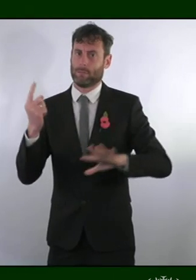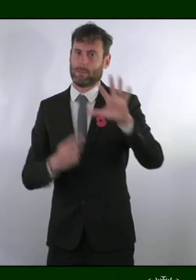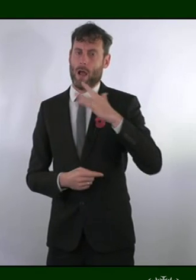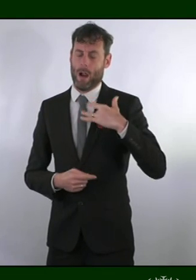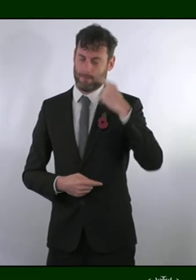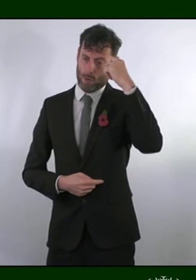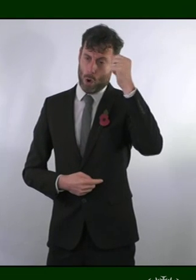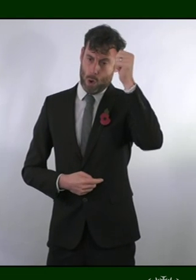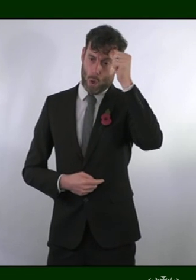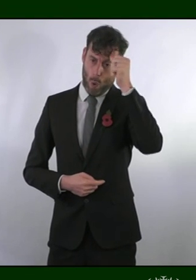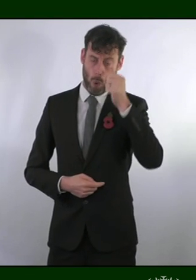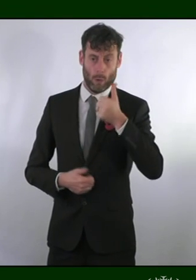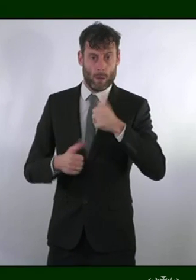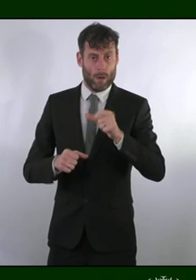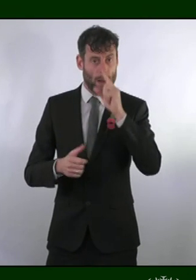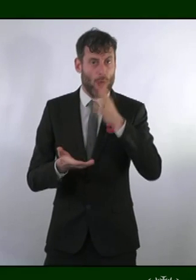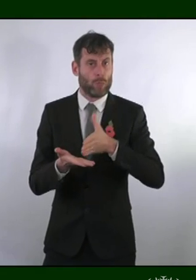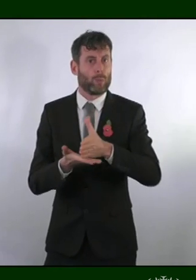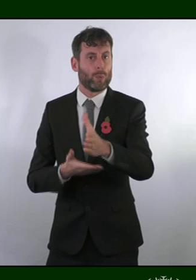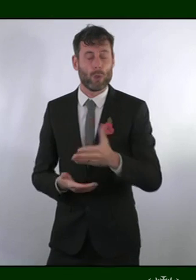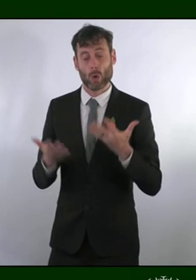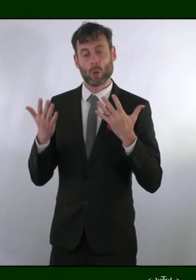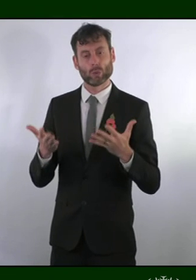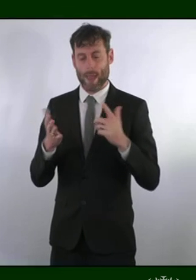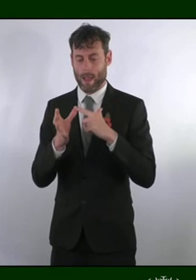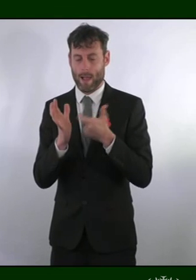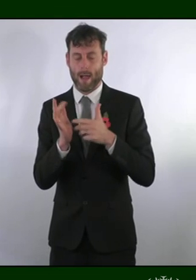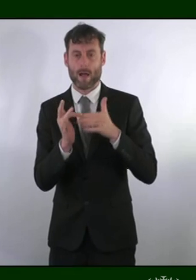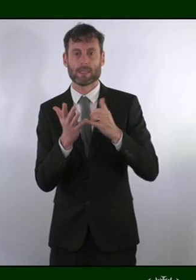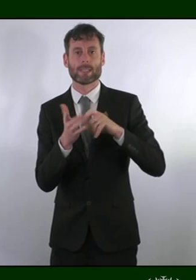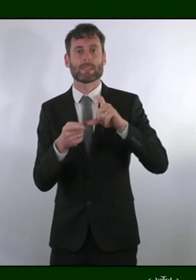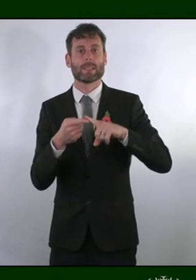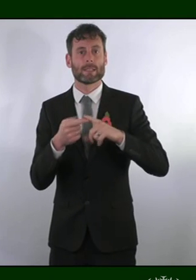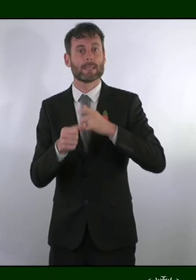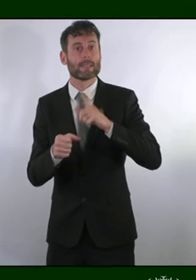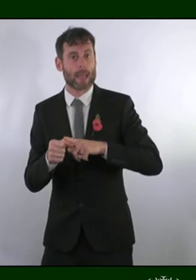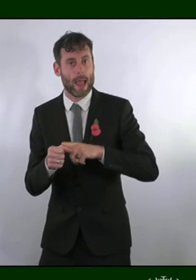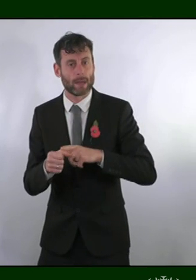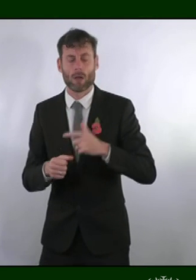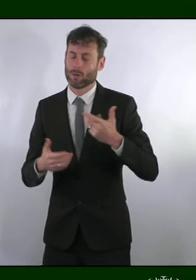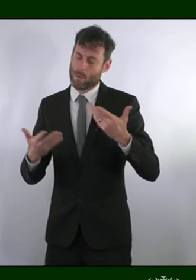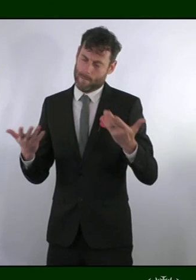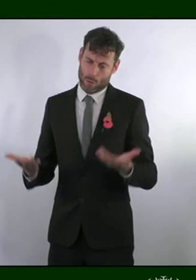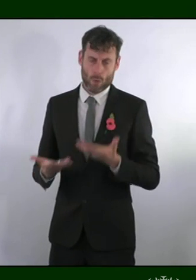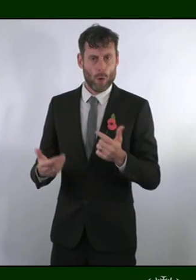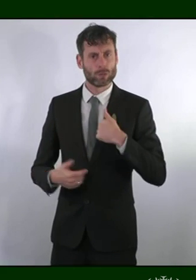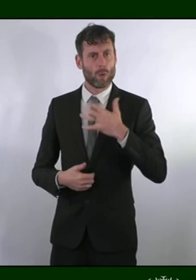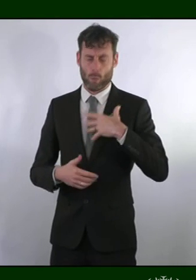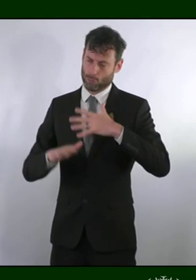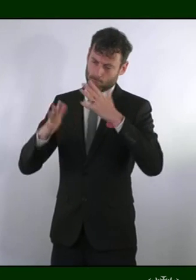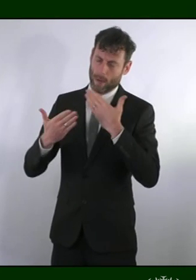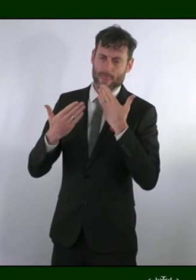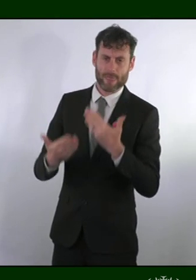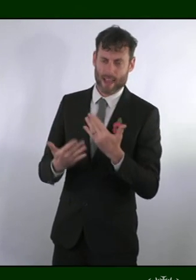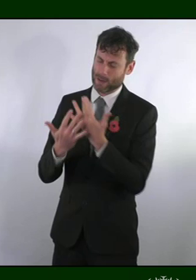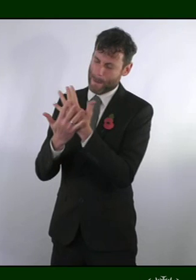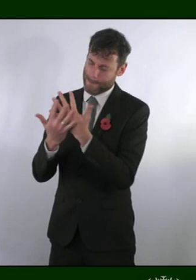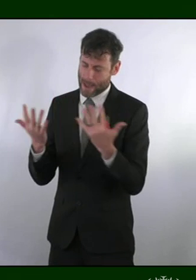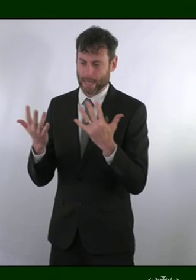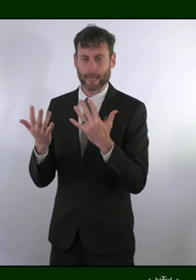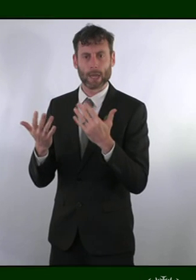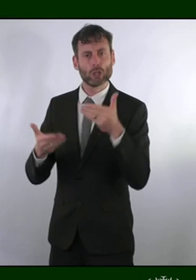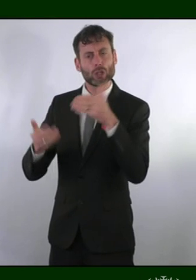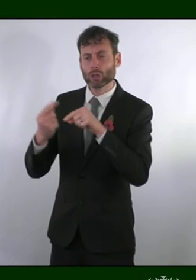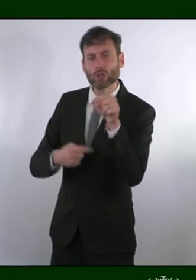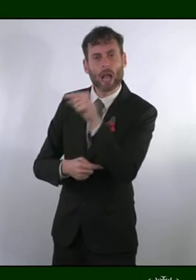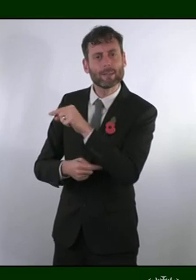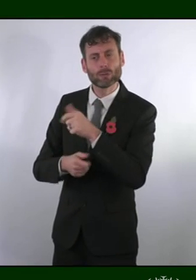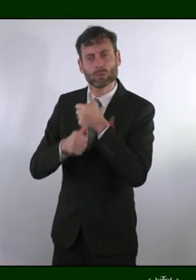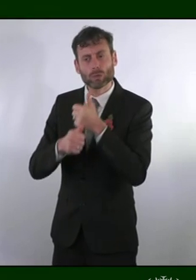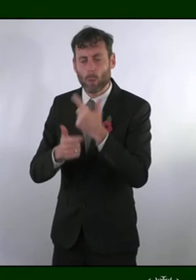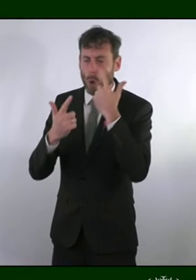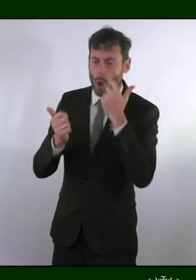Today is Armistice Day, and I am sure the whole House will join me in praising the remarkable work of the veterans charities such as Help for Heroes and the Royal British Legion.